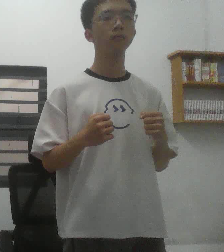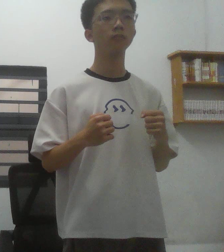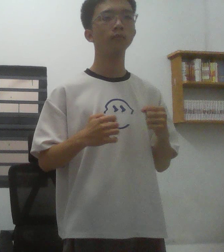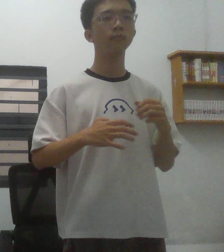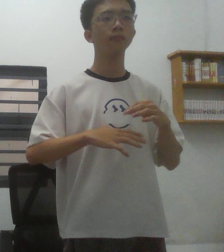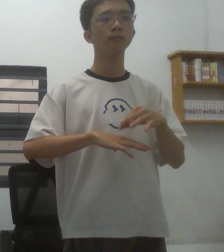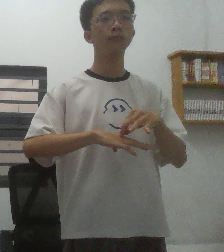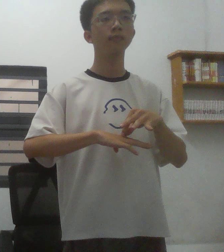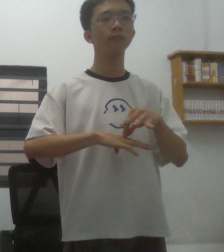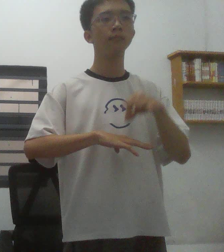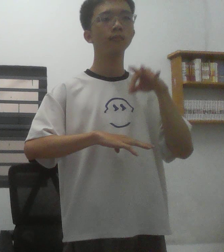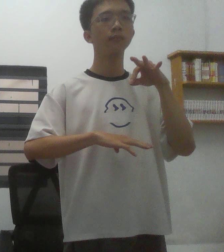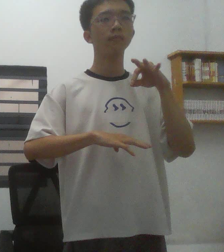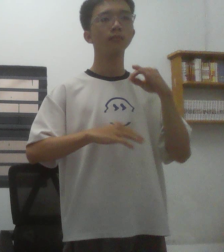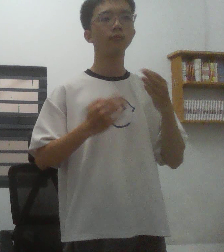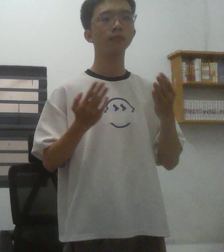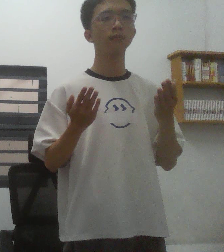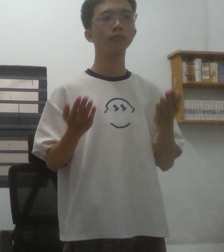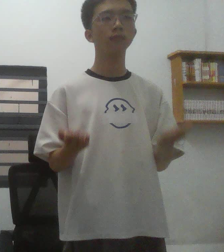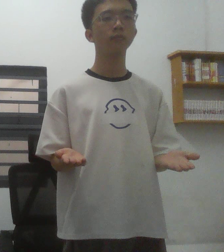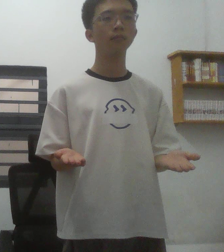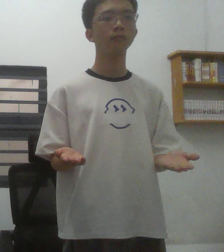tuan nay